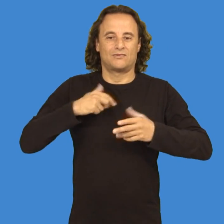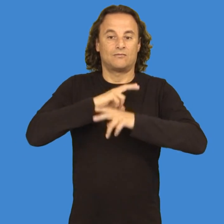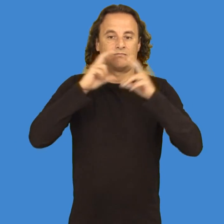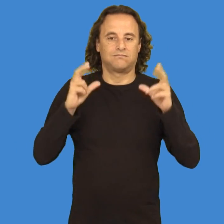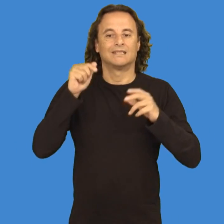gordo